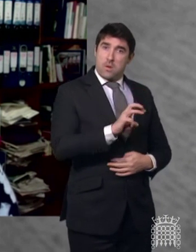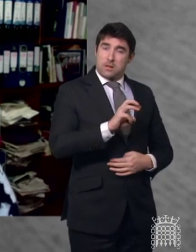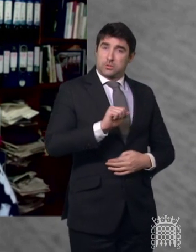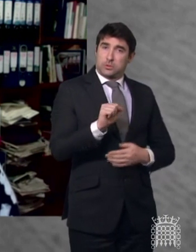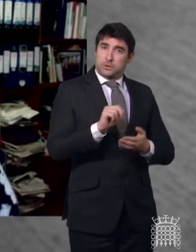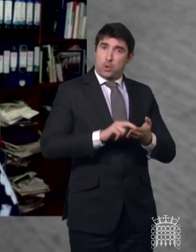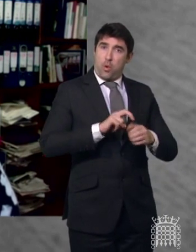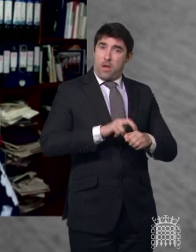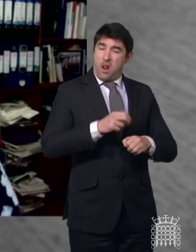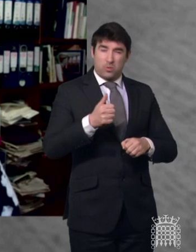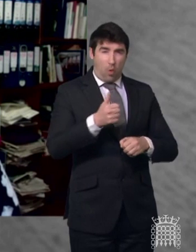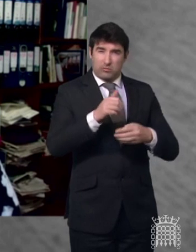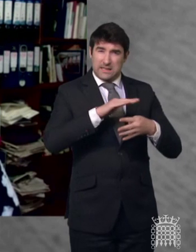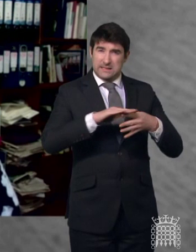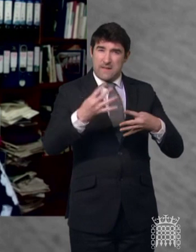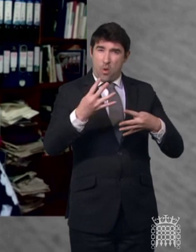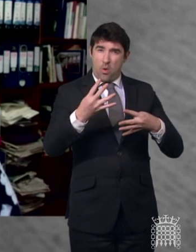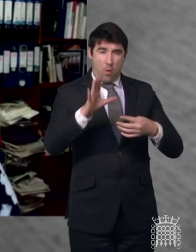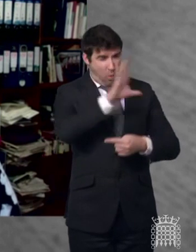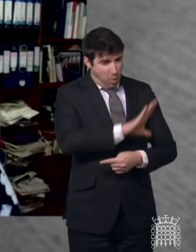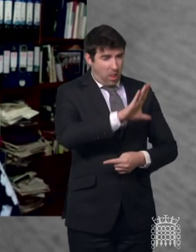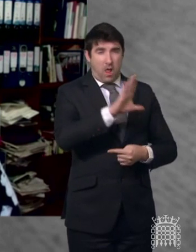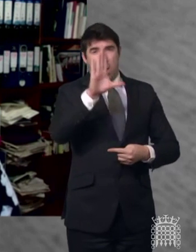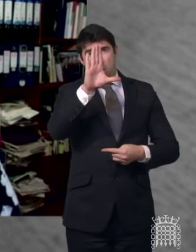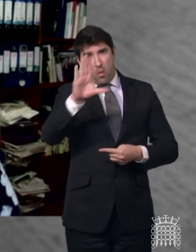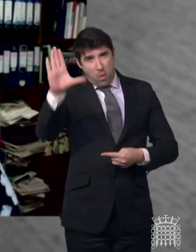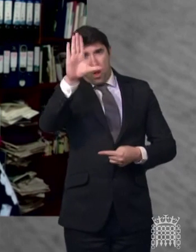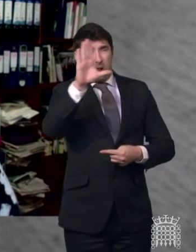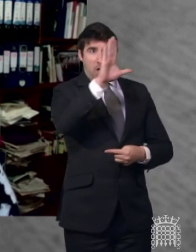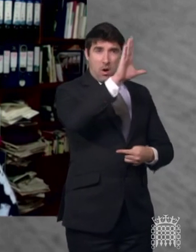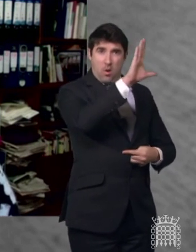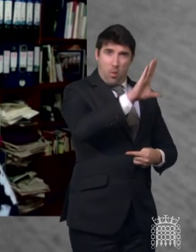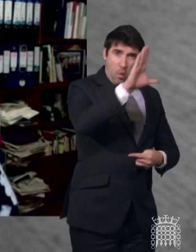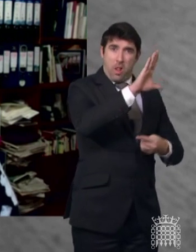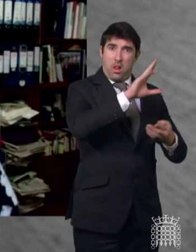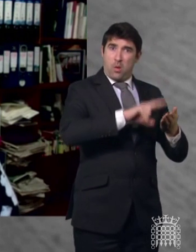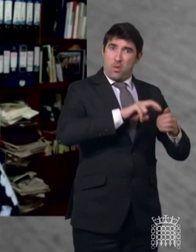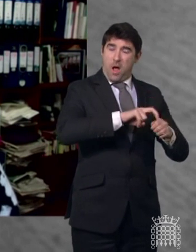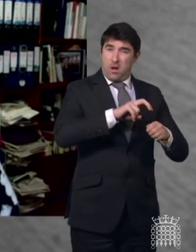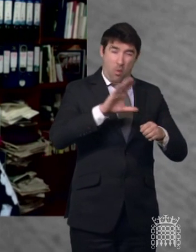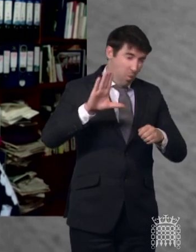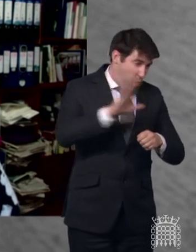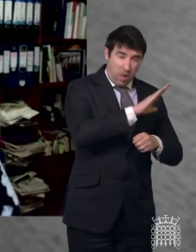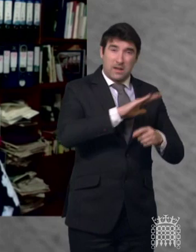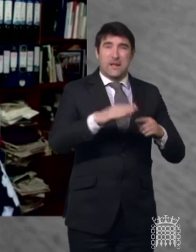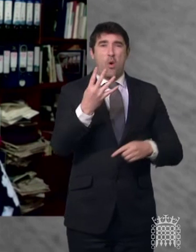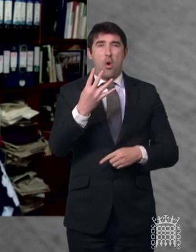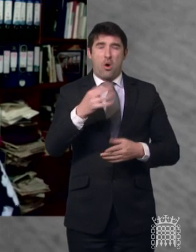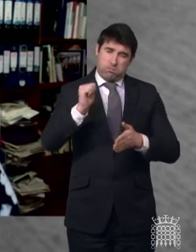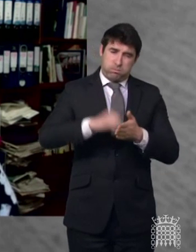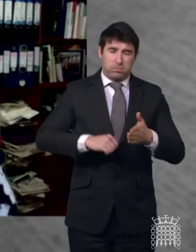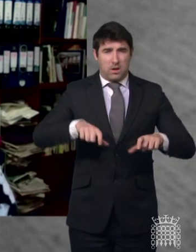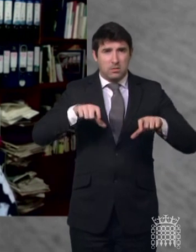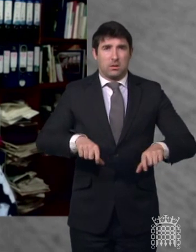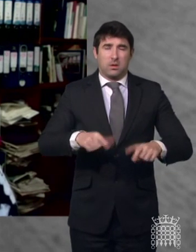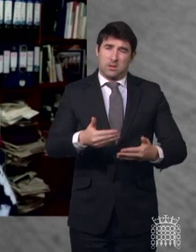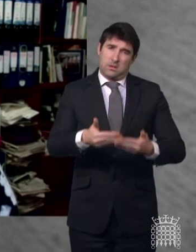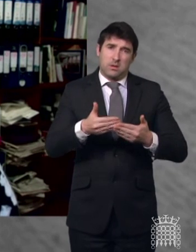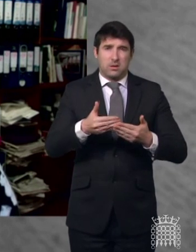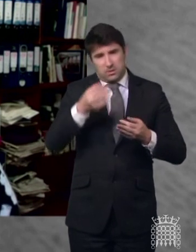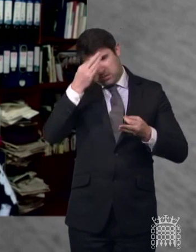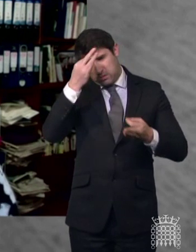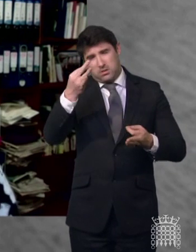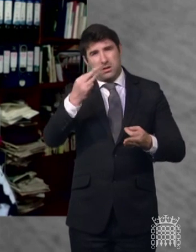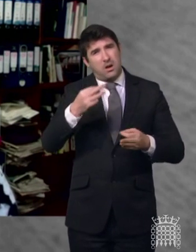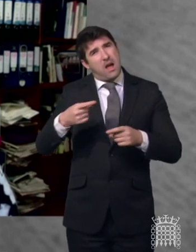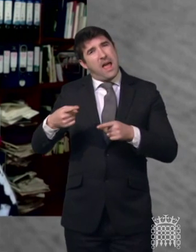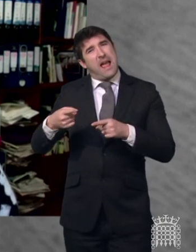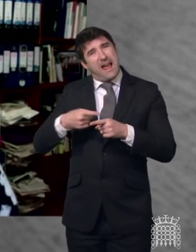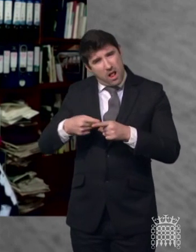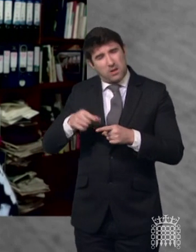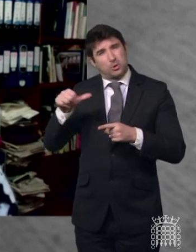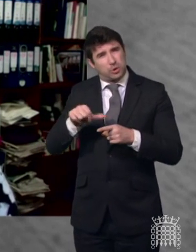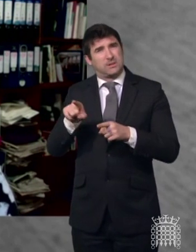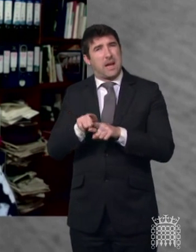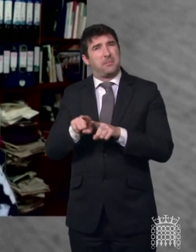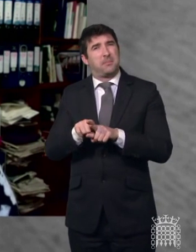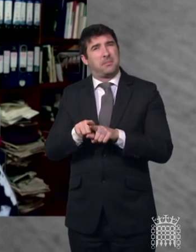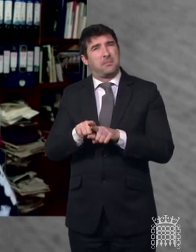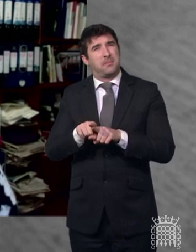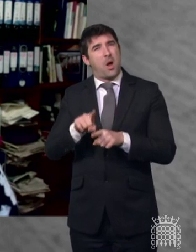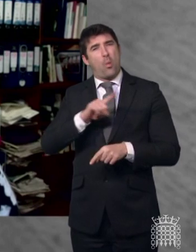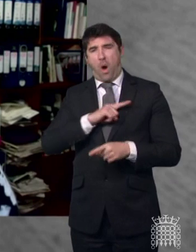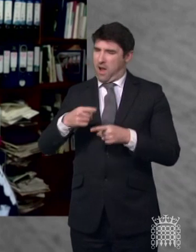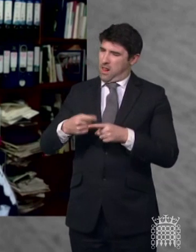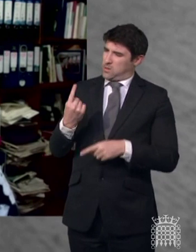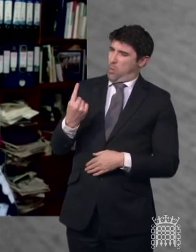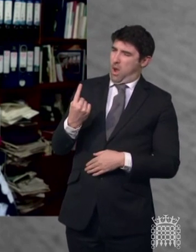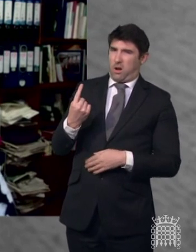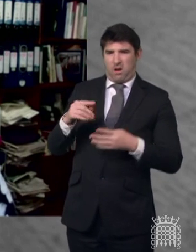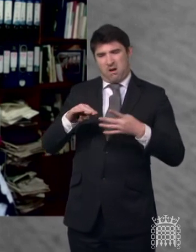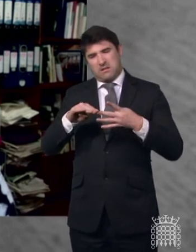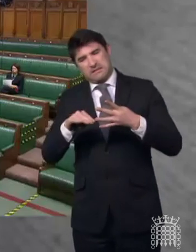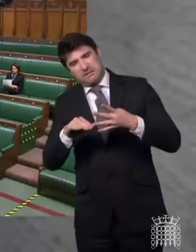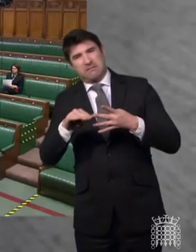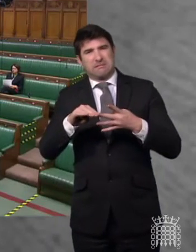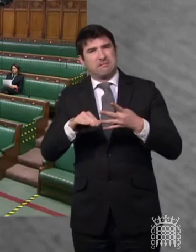Given the greater levels of the new variant in England—as the Secretary of State just stated, cases are rising everywhere—does he not think it is time to put the whole of England under tightened tier 4 restrictions?